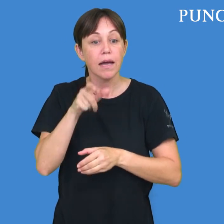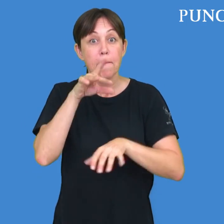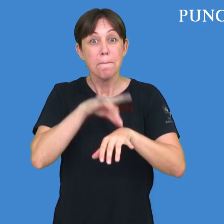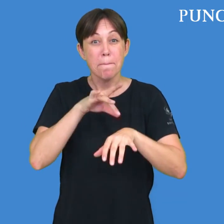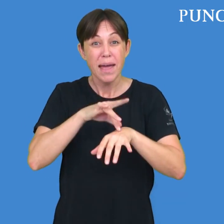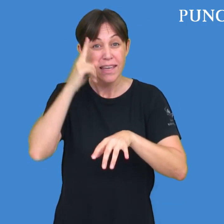enfermo